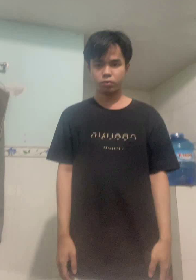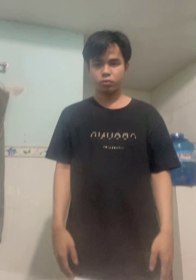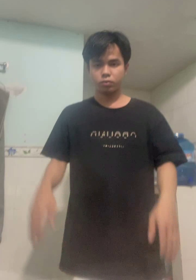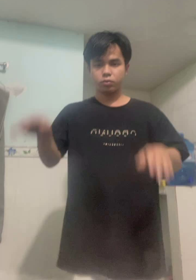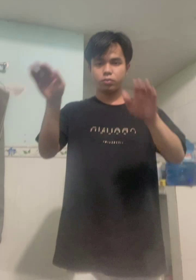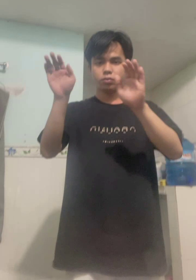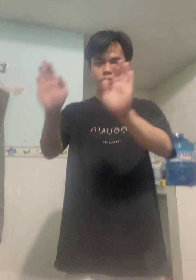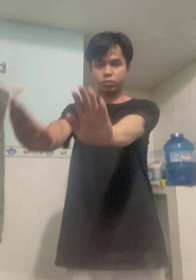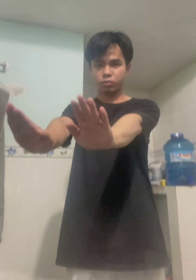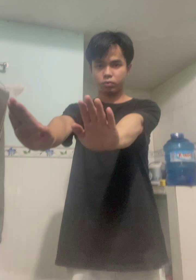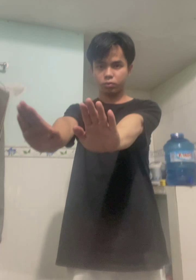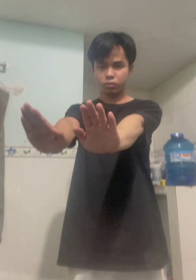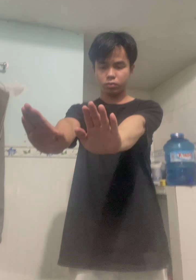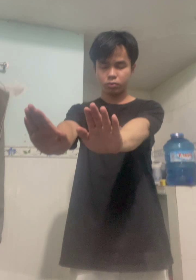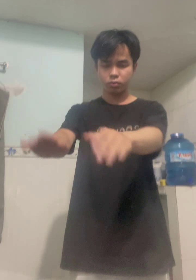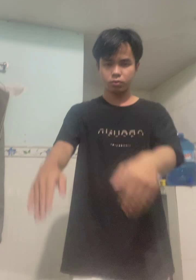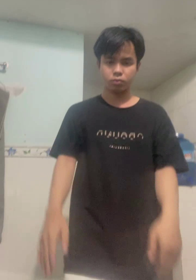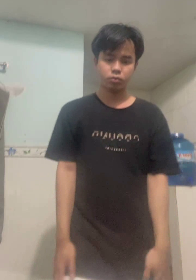dung lai